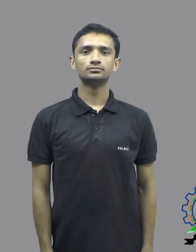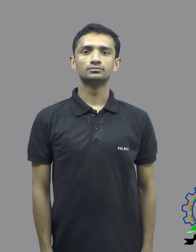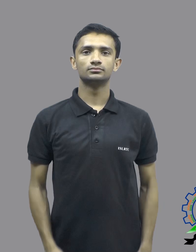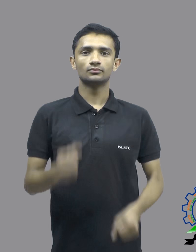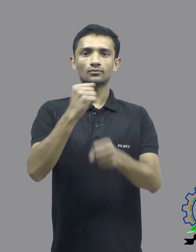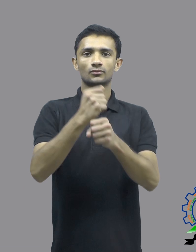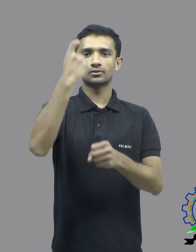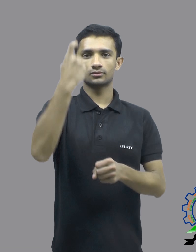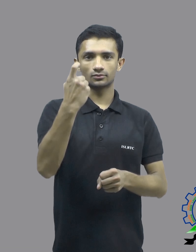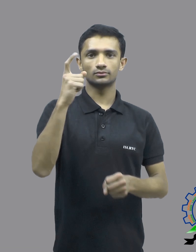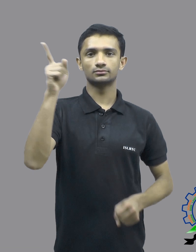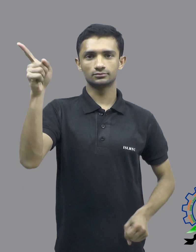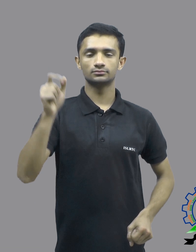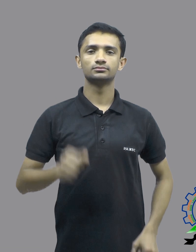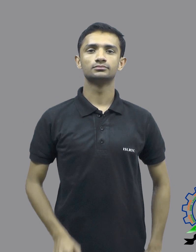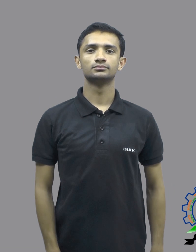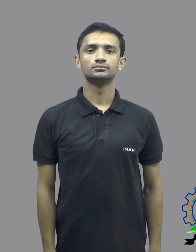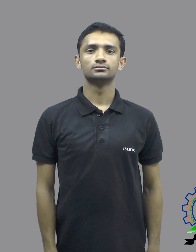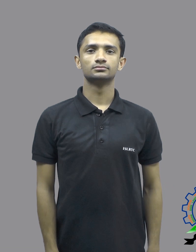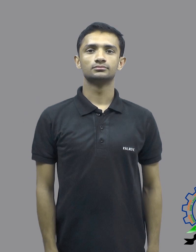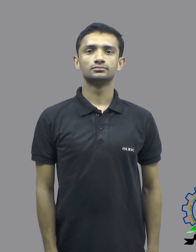Gujarat